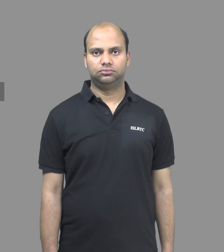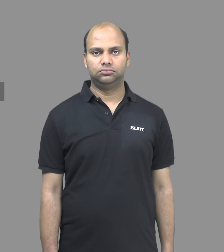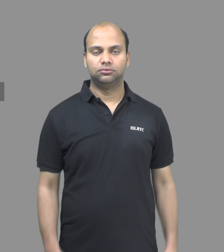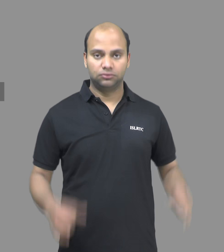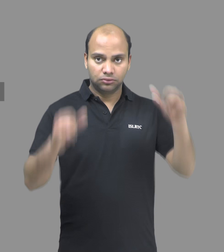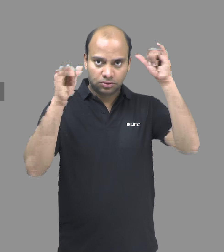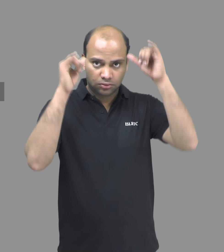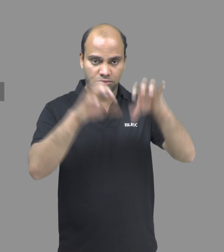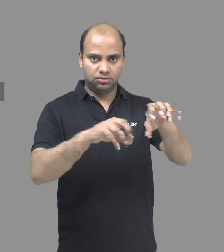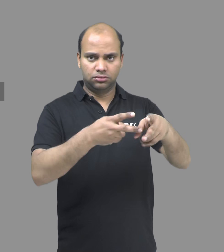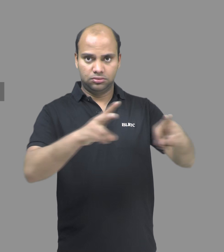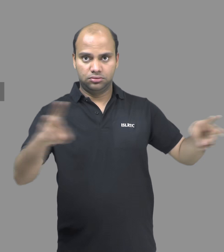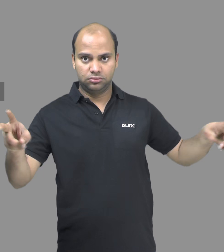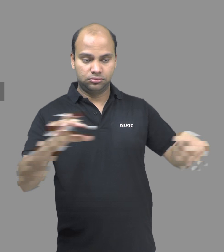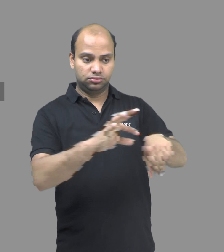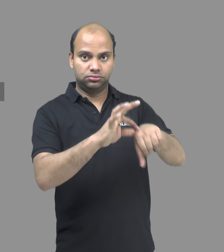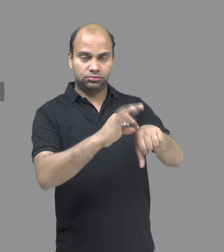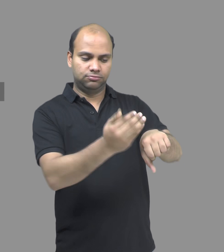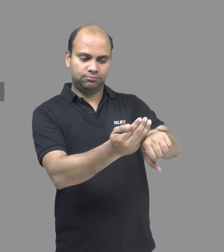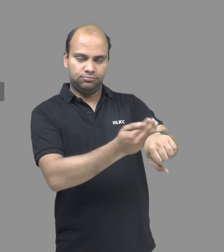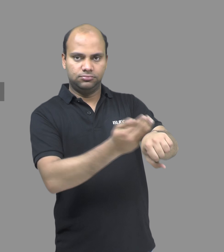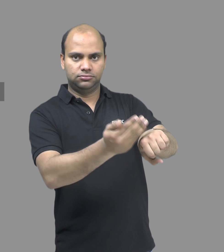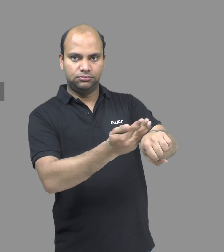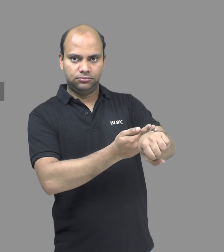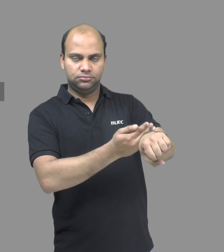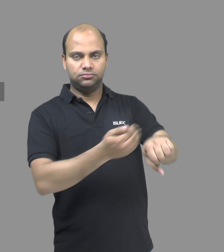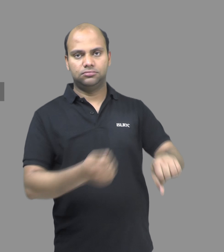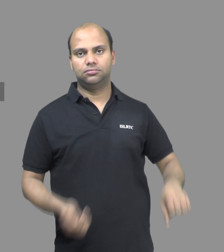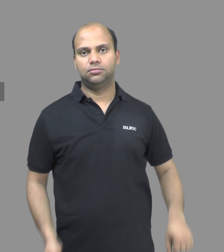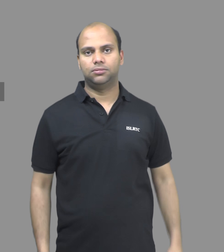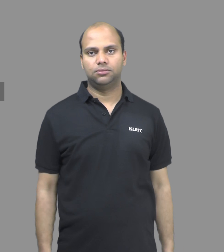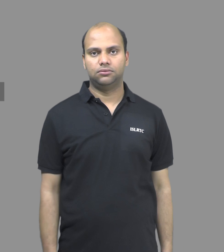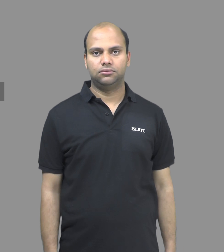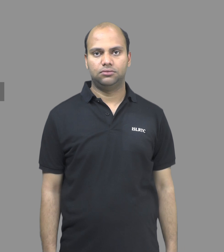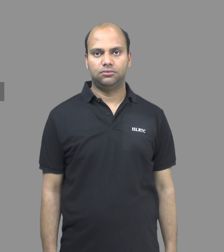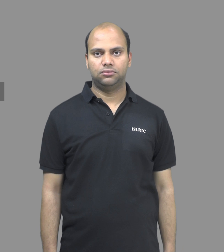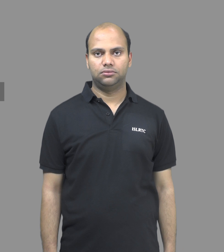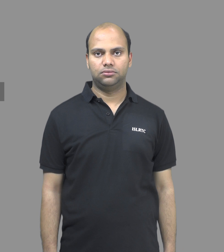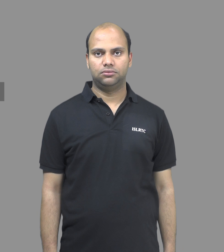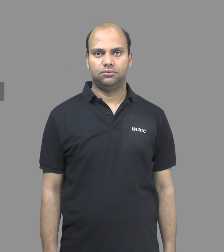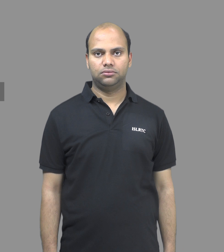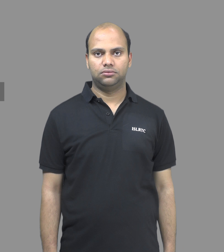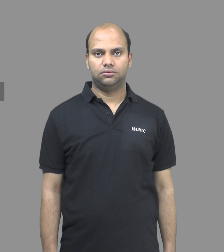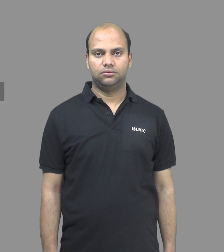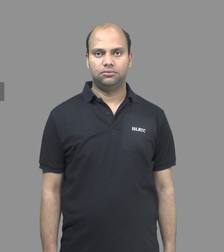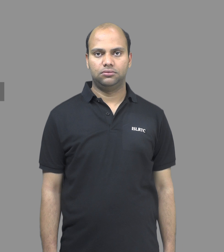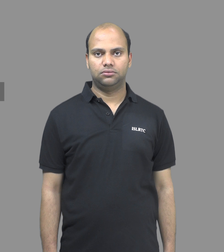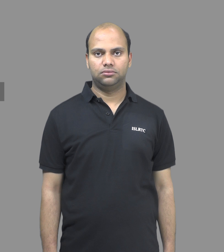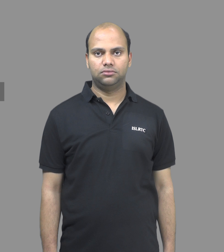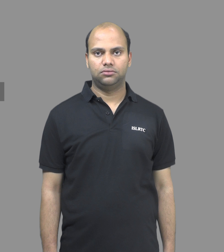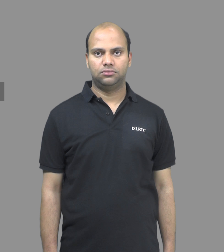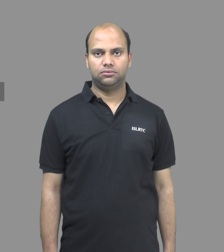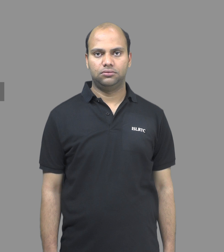Leather